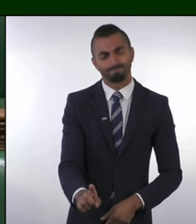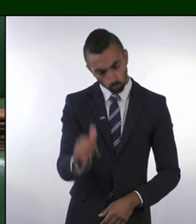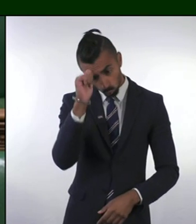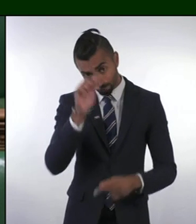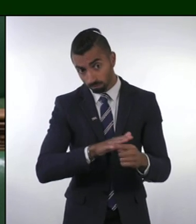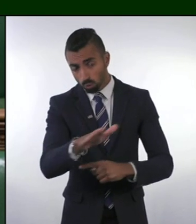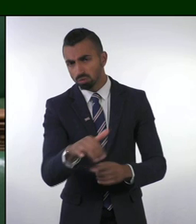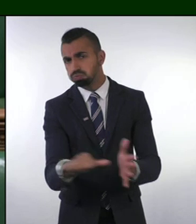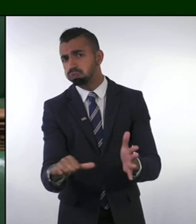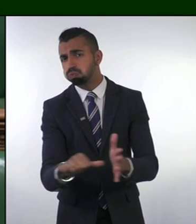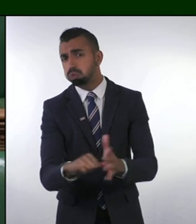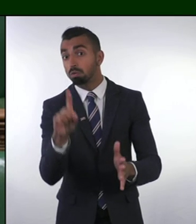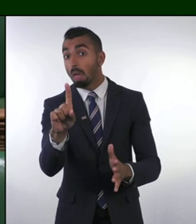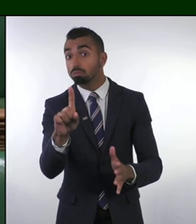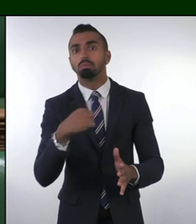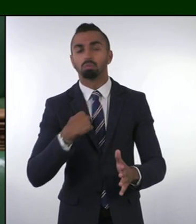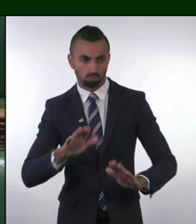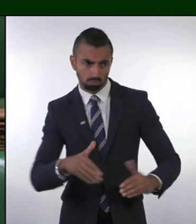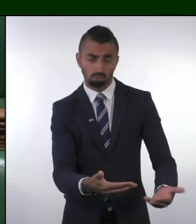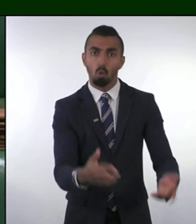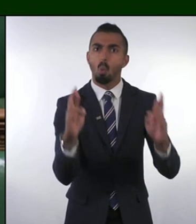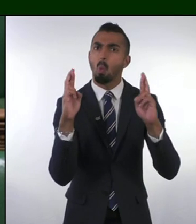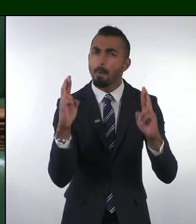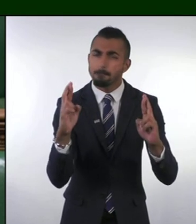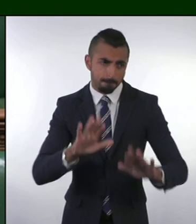So today, we act with a plan for jobs.